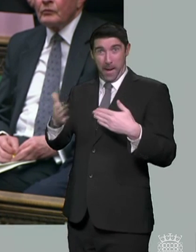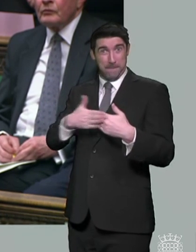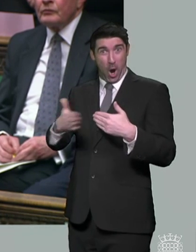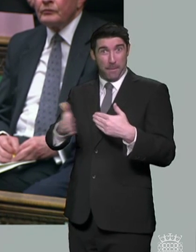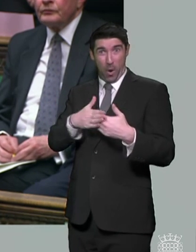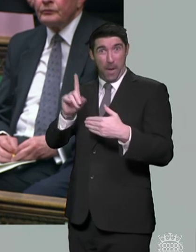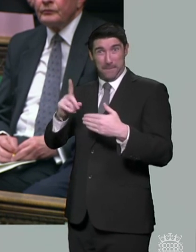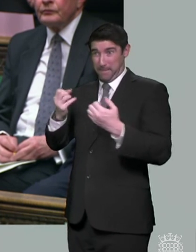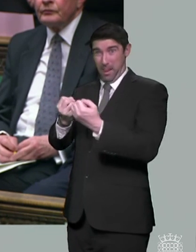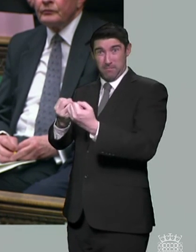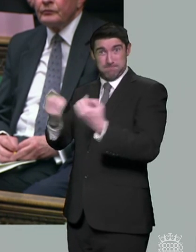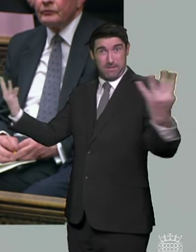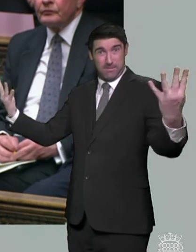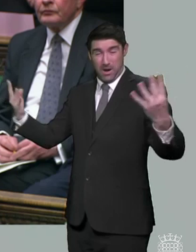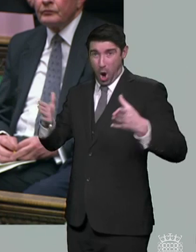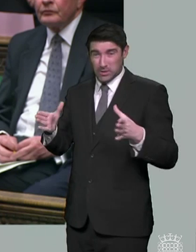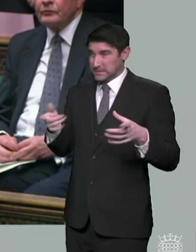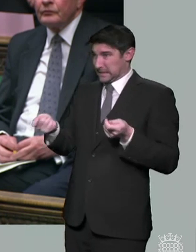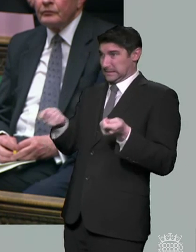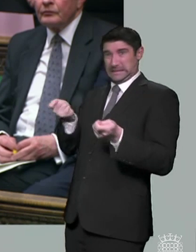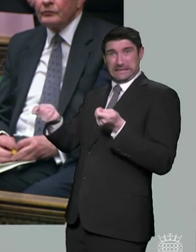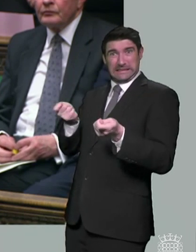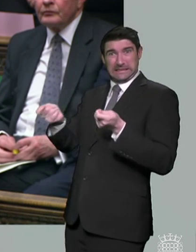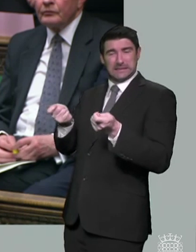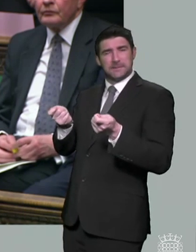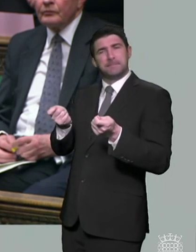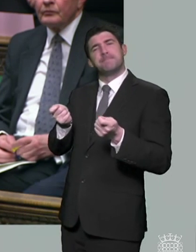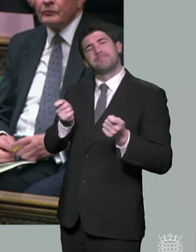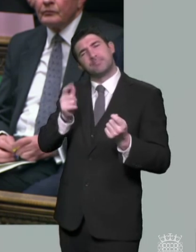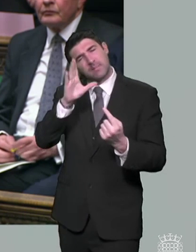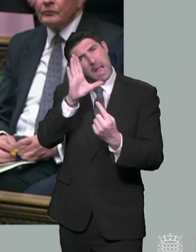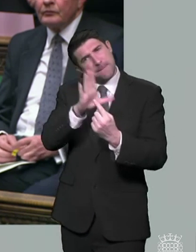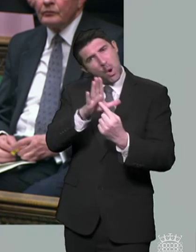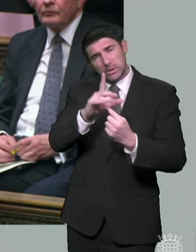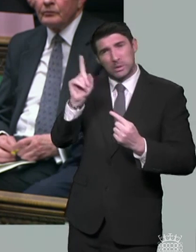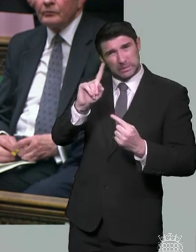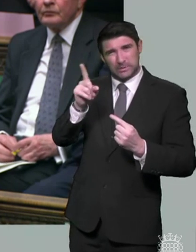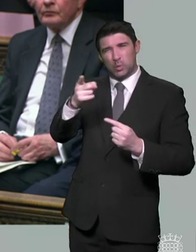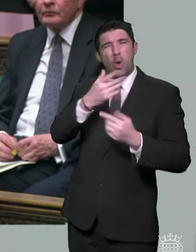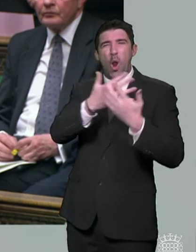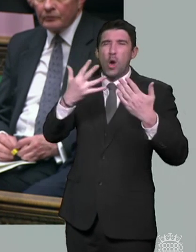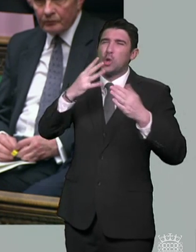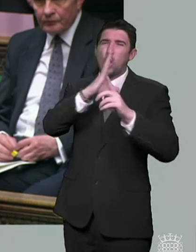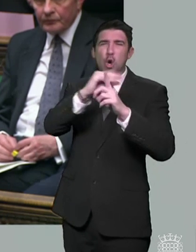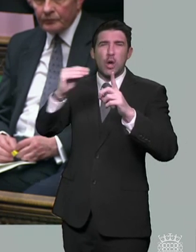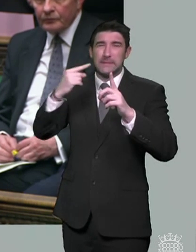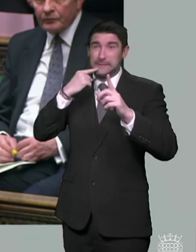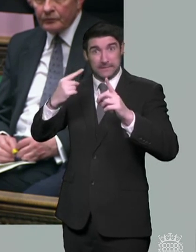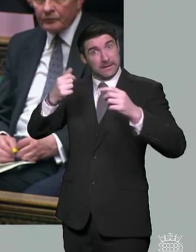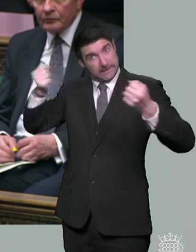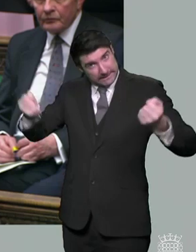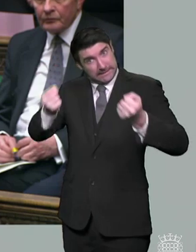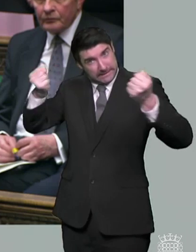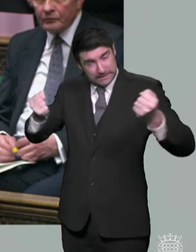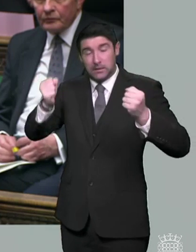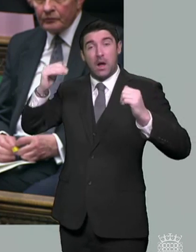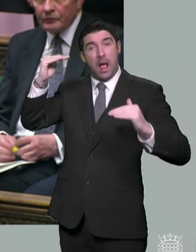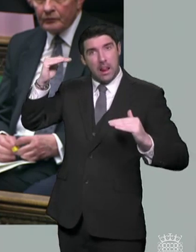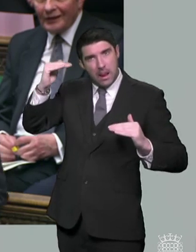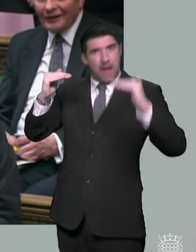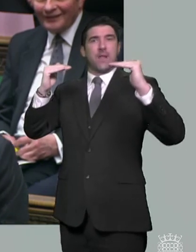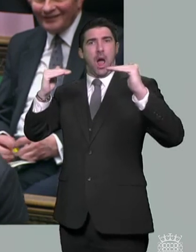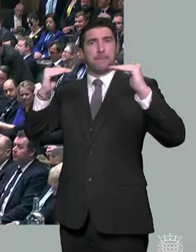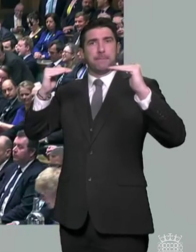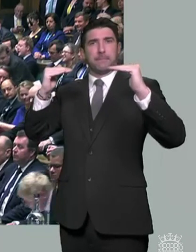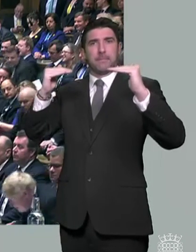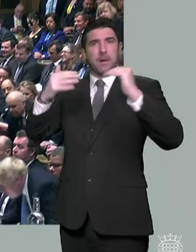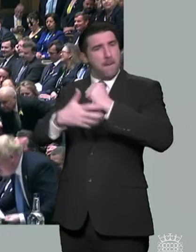Does the Prime Minister agree that tackling health inequalities is key to levelling up, and will he support my campaign for a new hospital in Warrington?